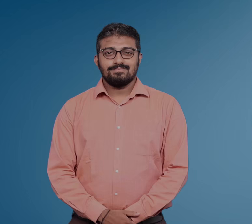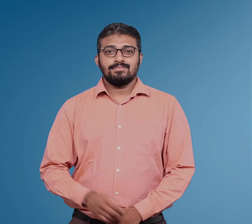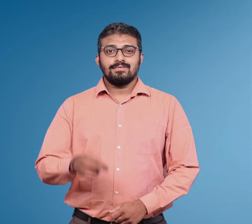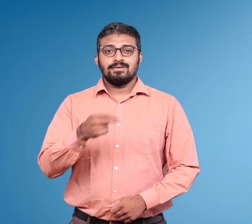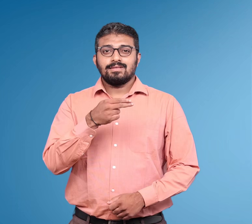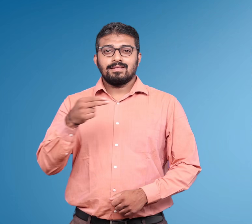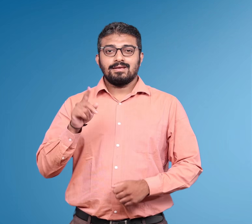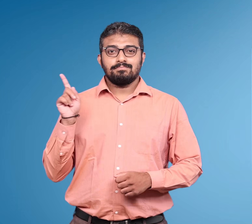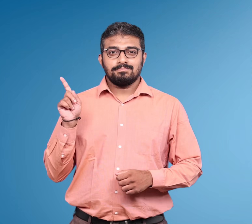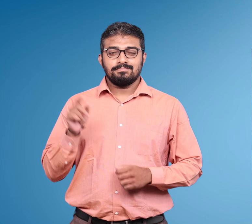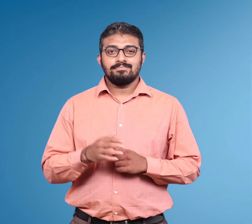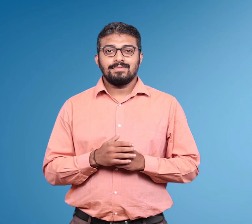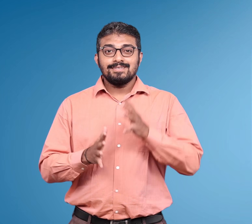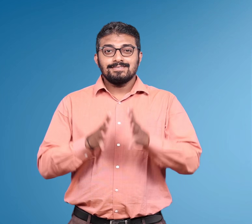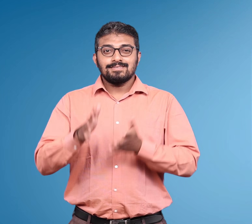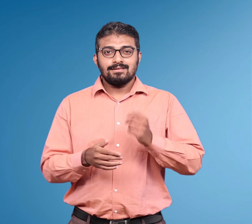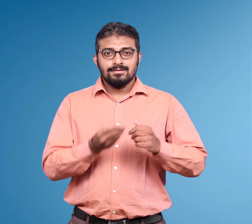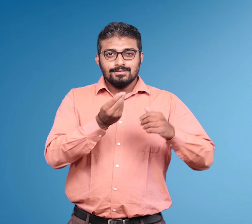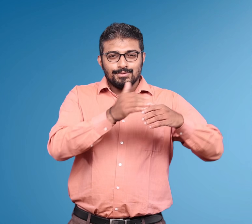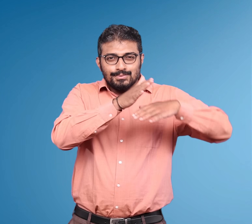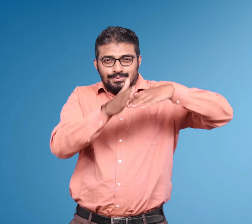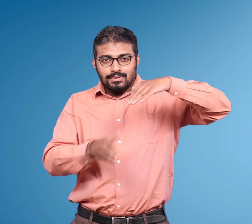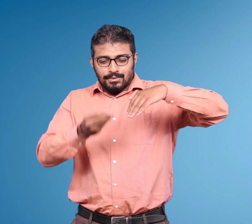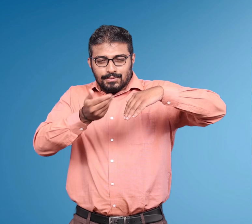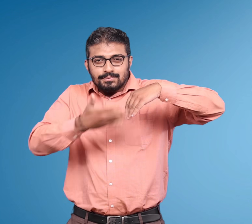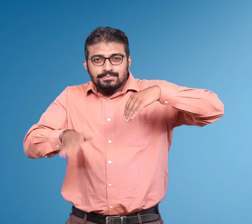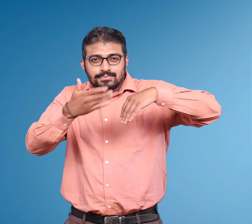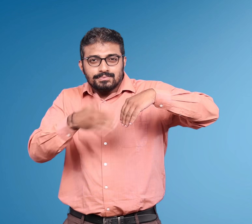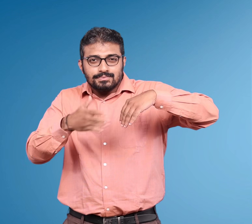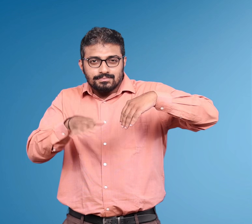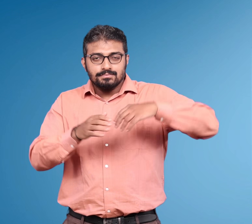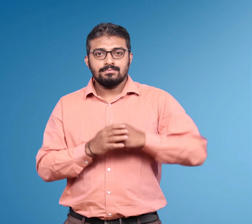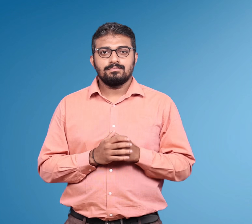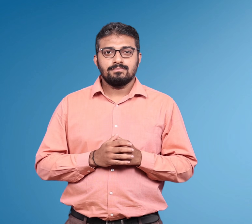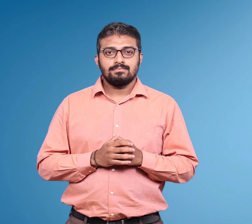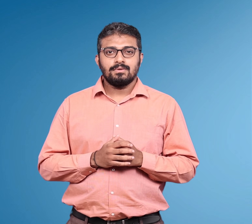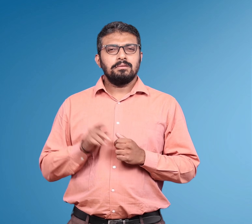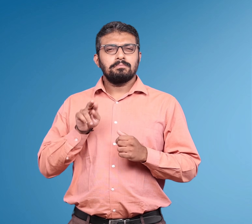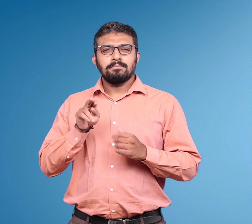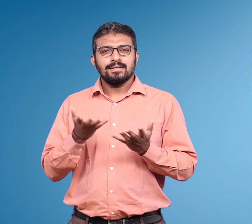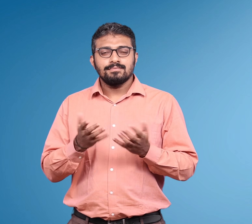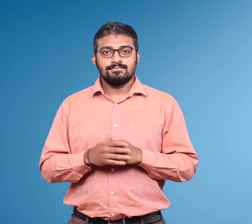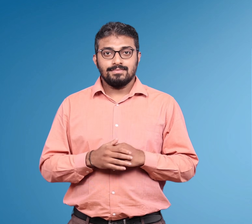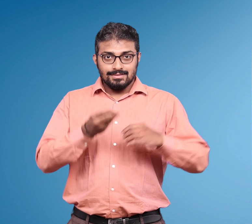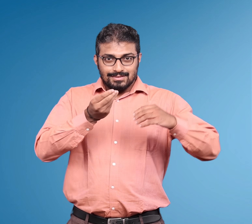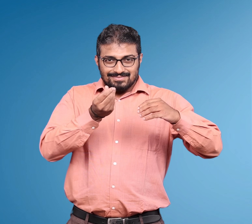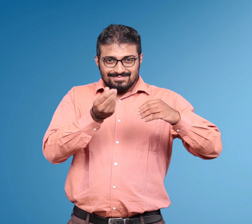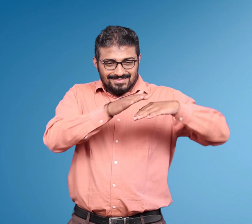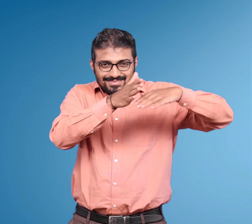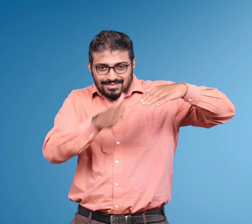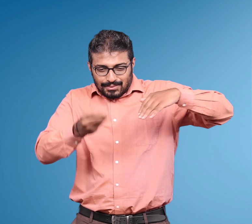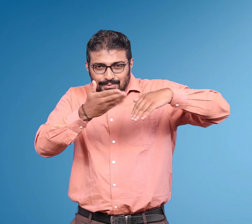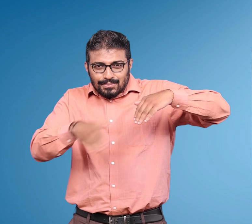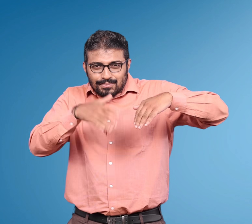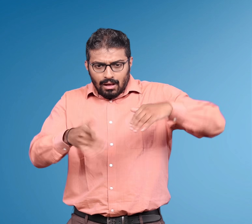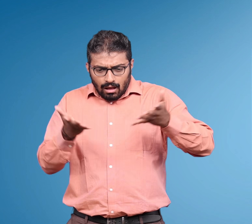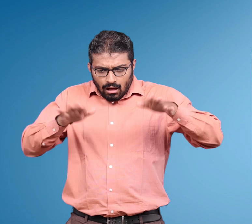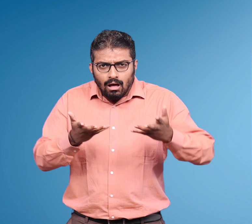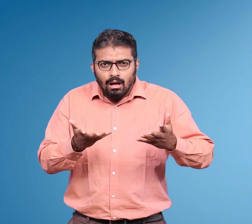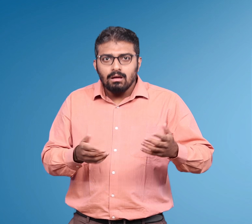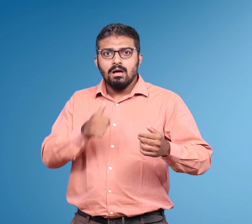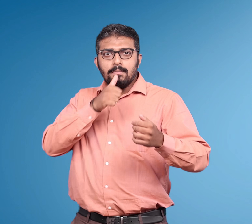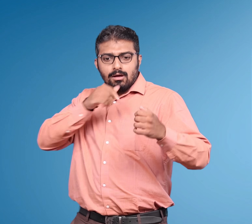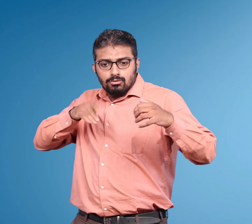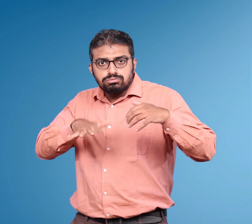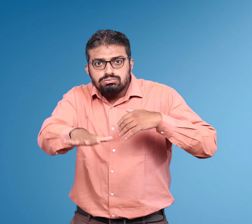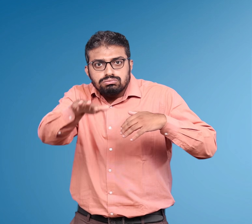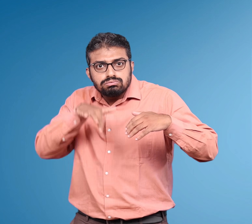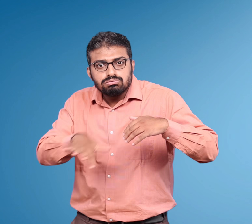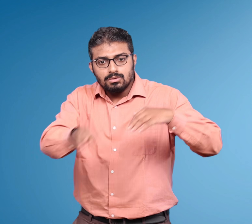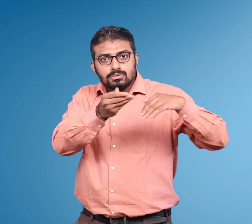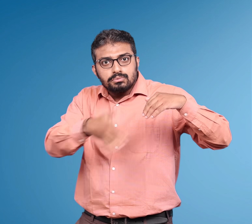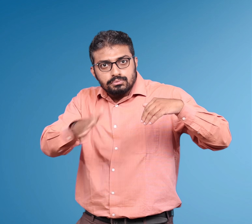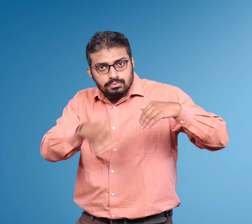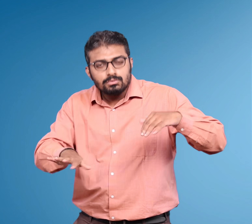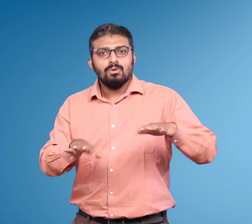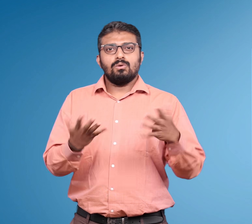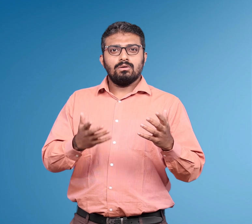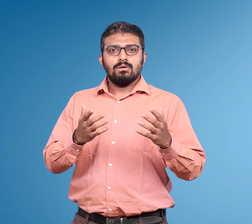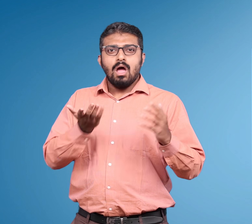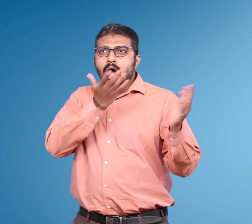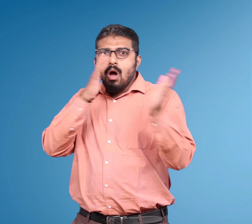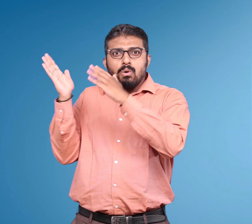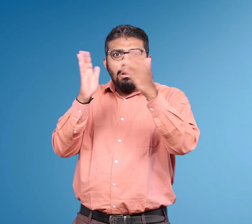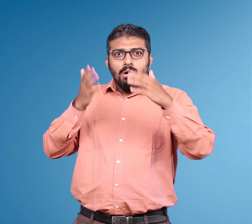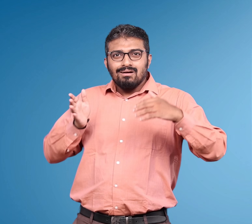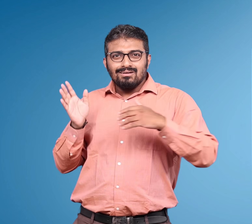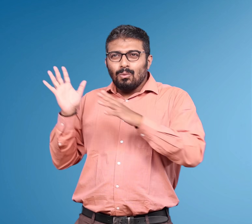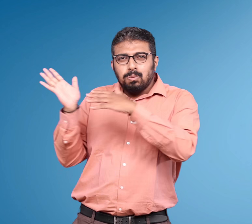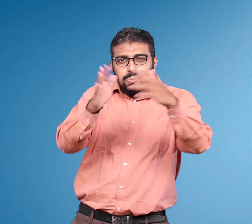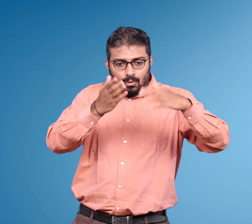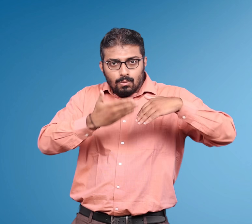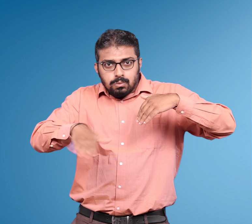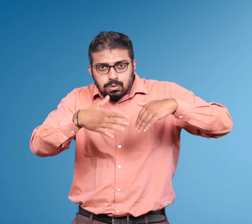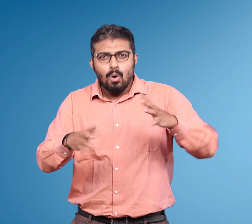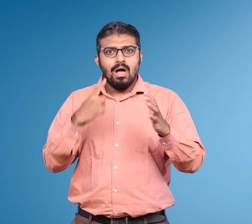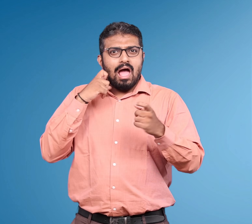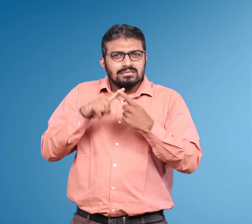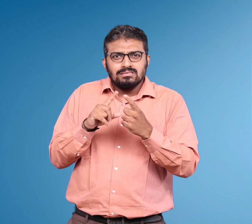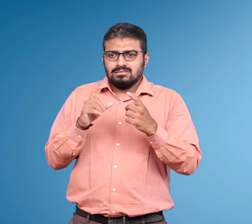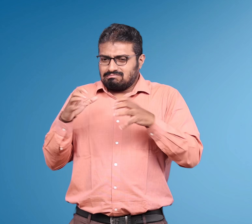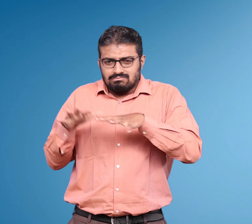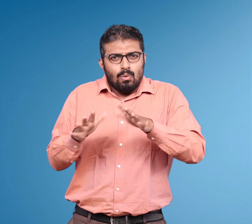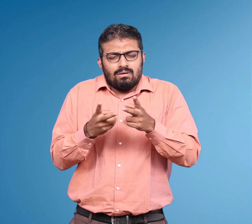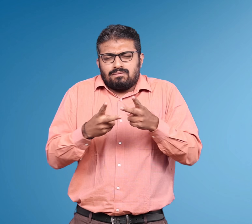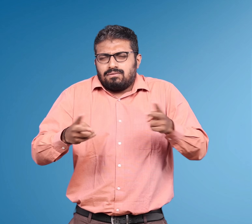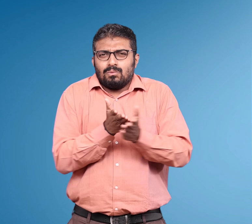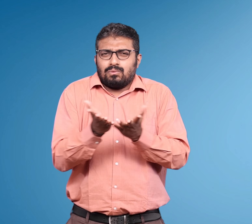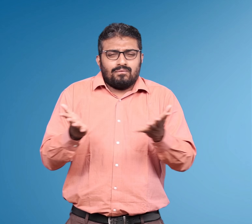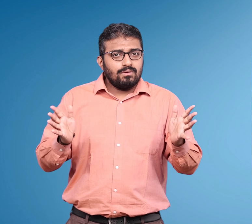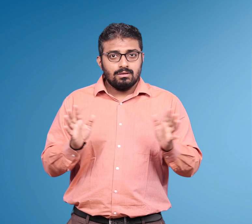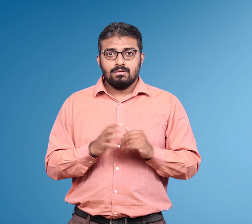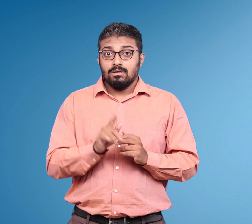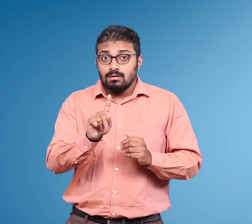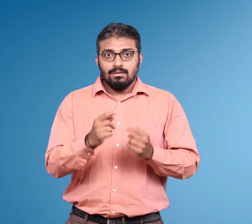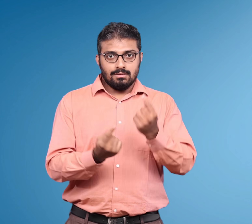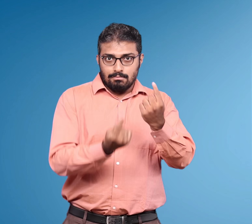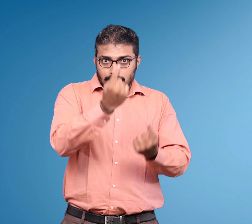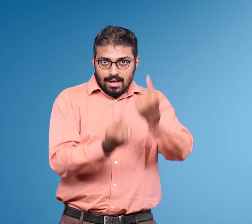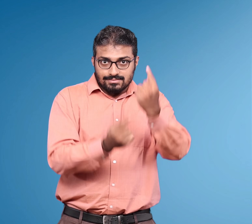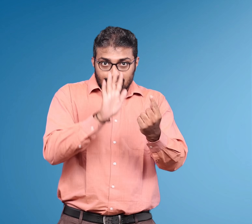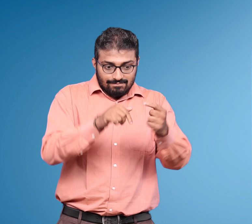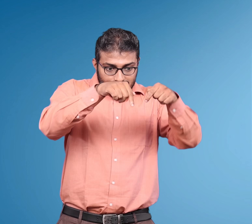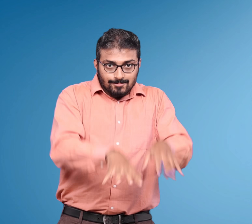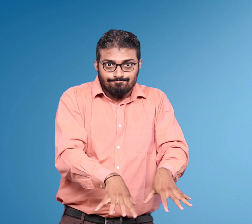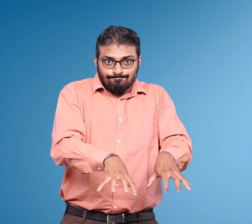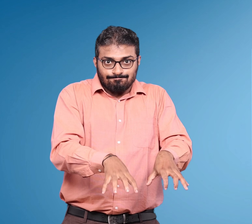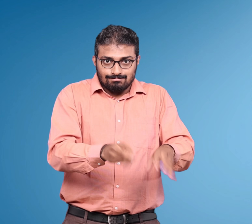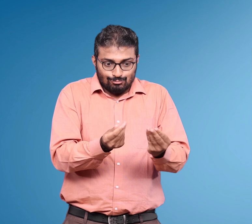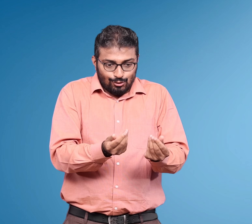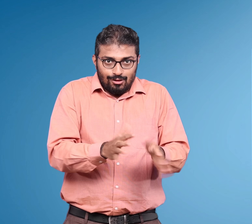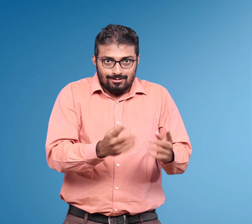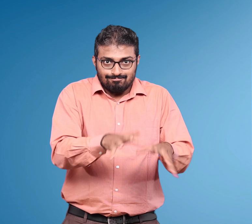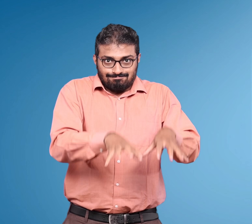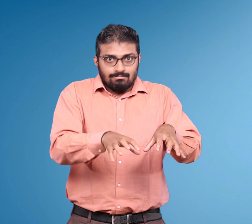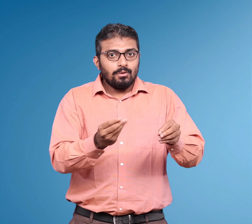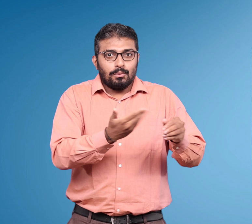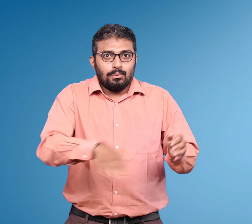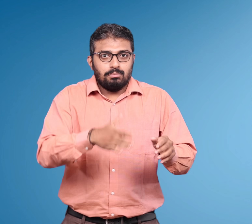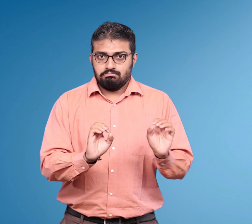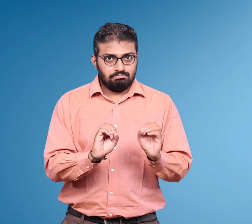Soil Erosion. This sign refers to soil erosion. The removal of land surface by water. Wind or ice is known as erosion. Plant roots firmly bind the soil in the absence of plants.